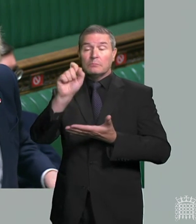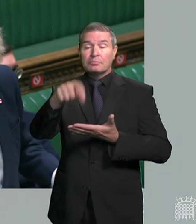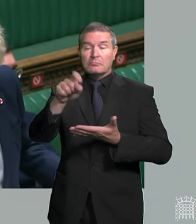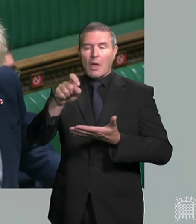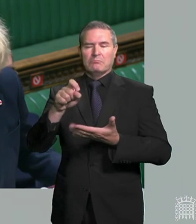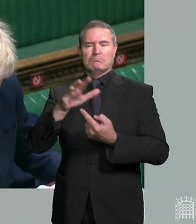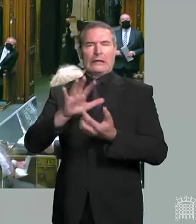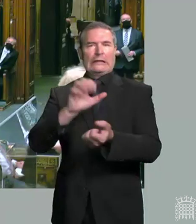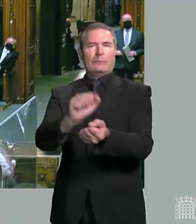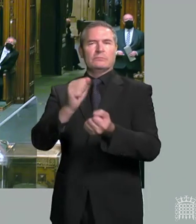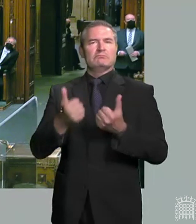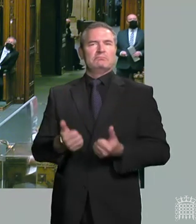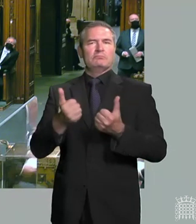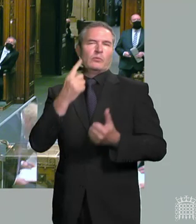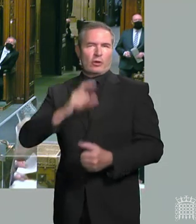That is what this Bill is about.